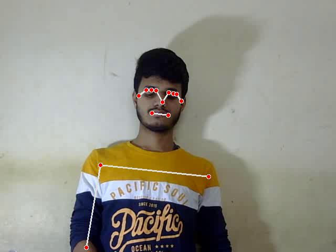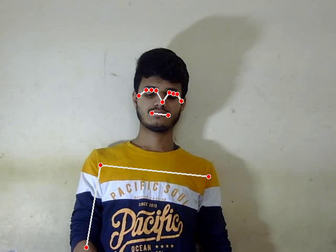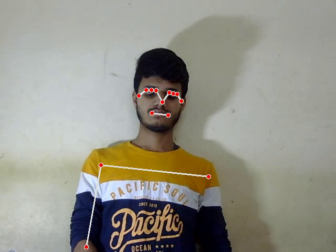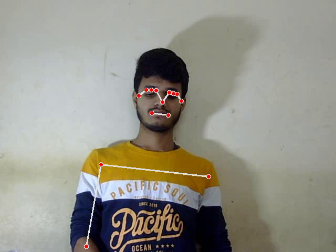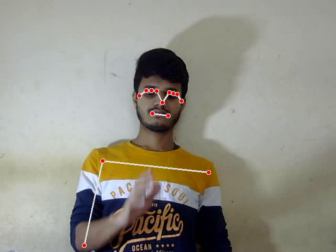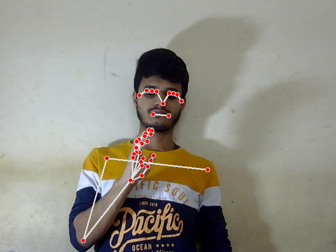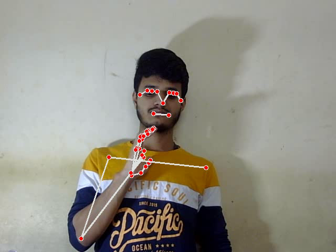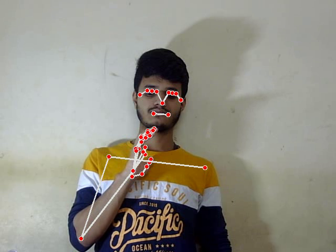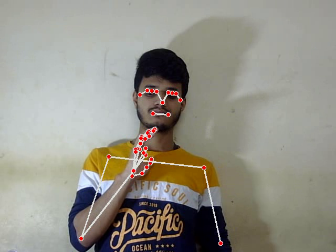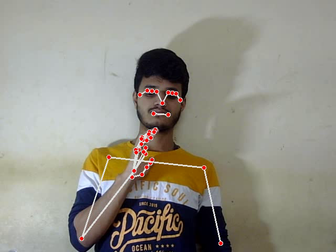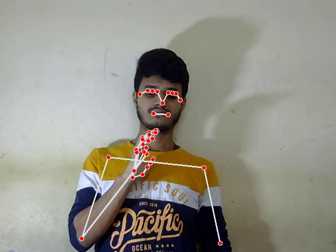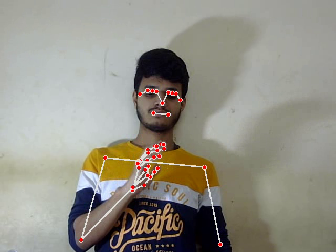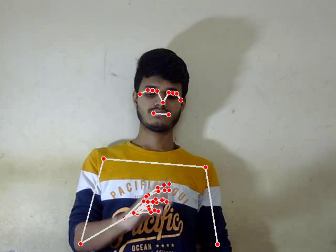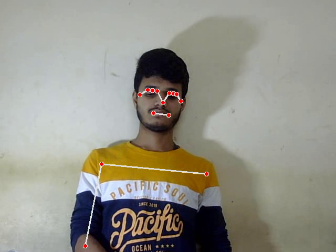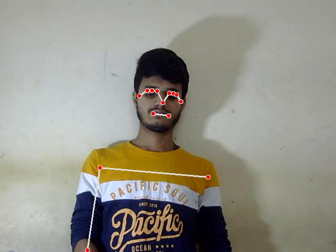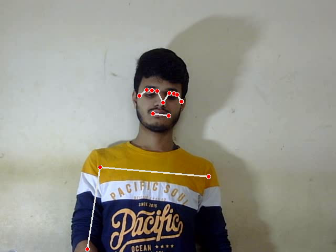fine